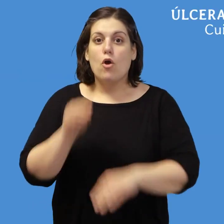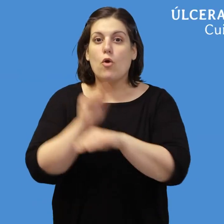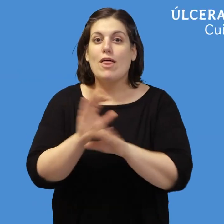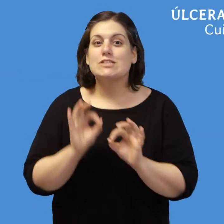cuidar